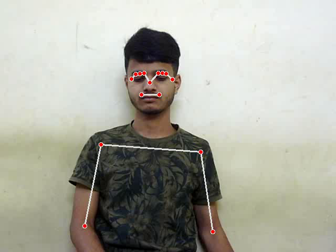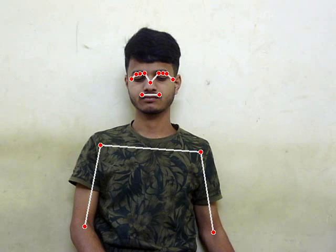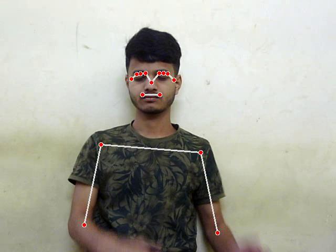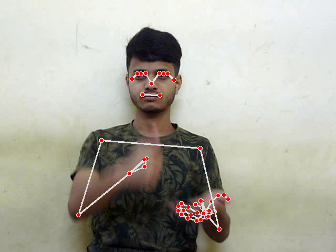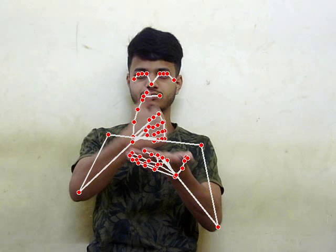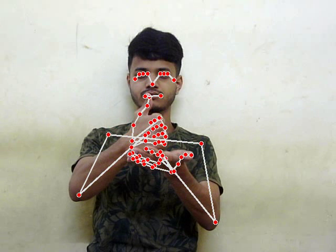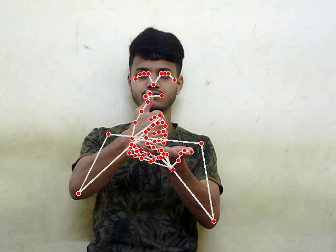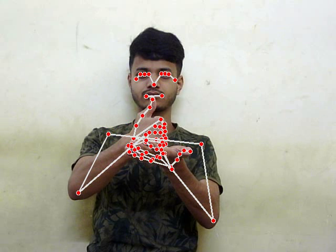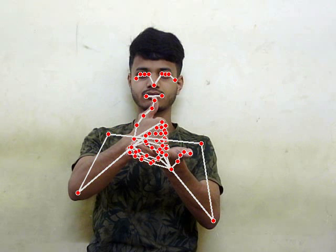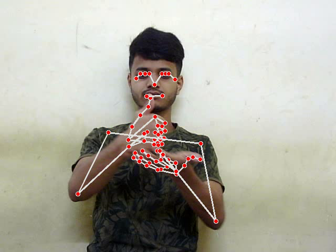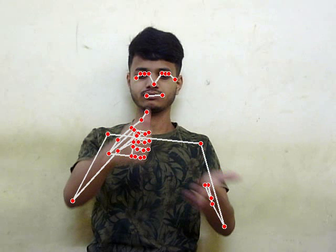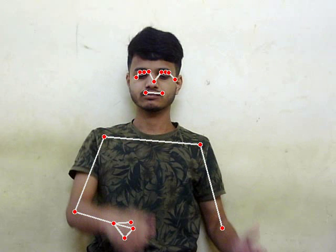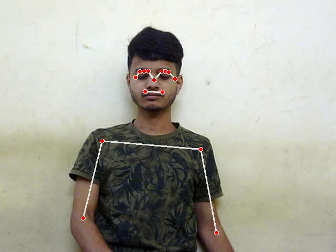help